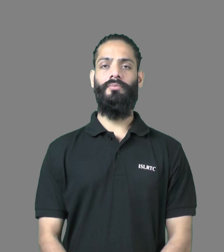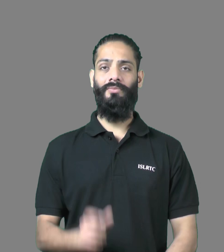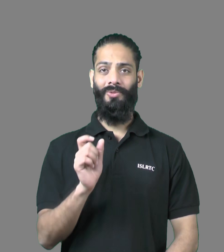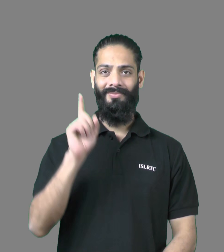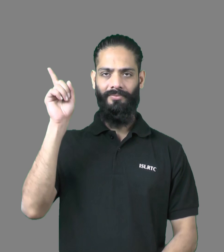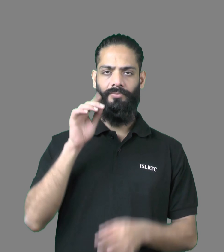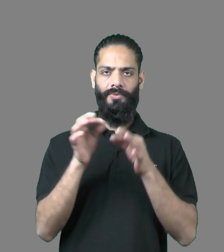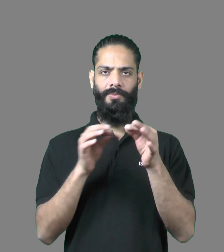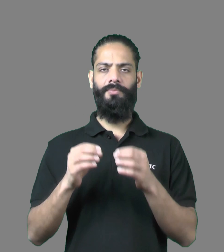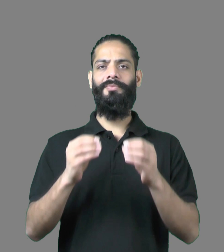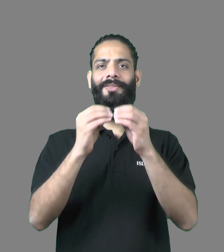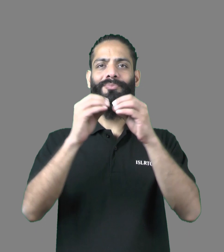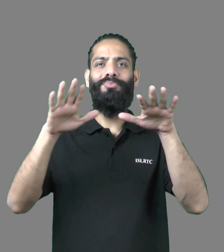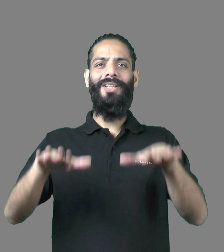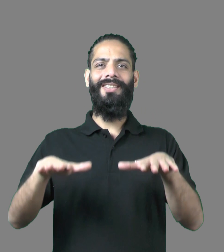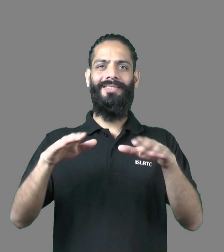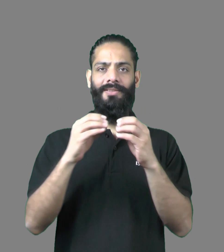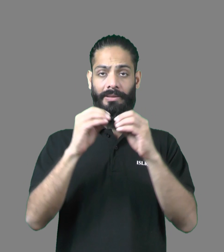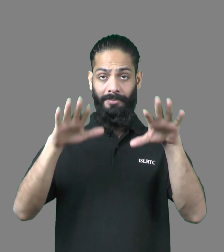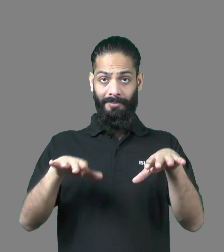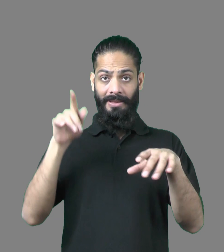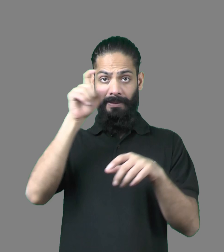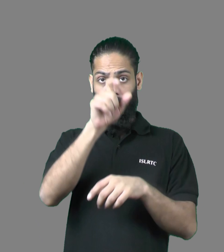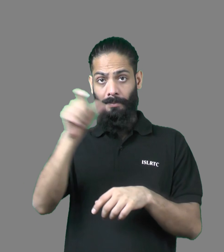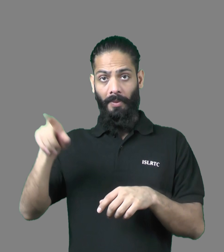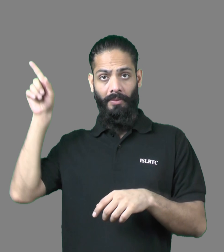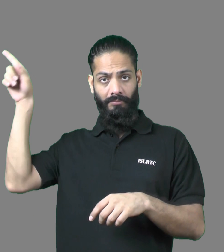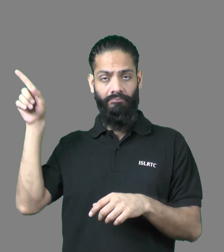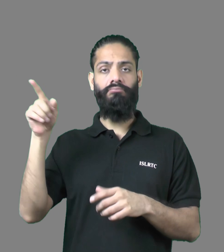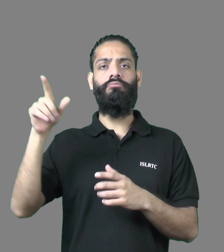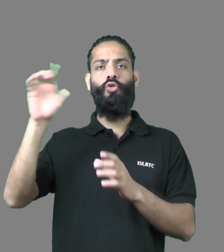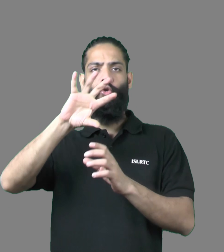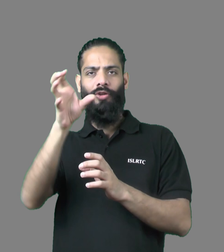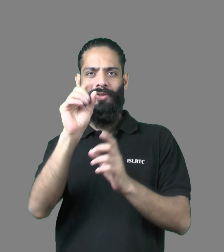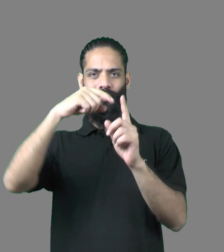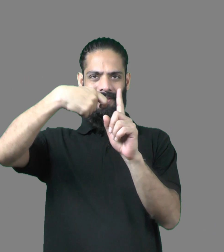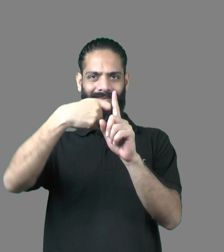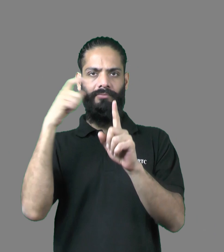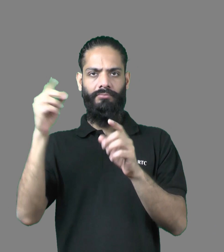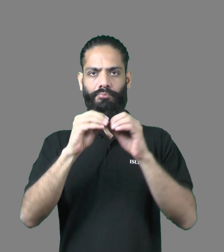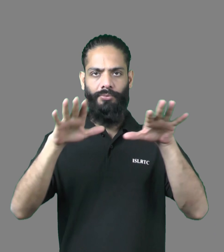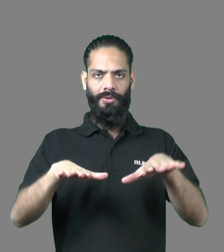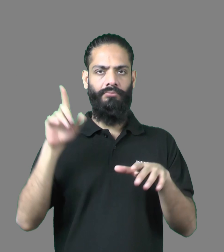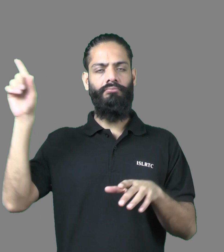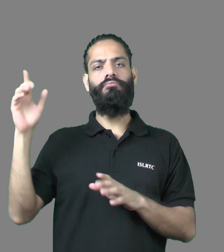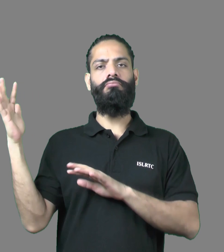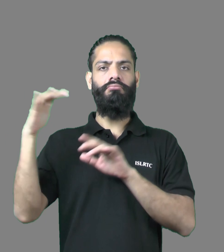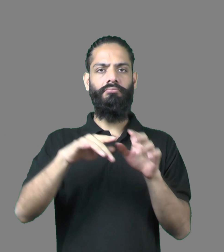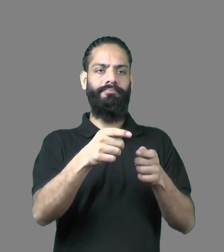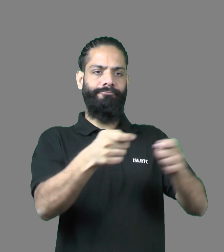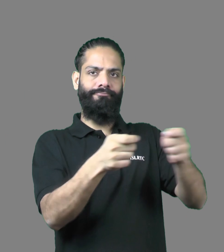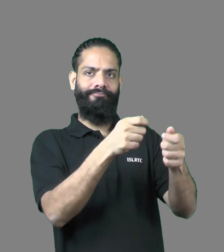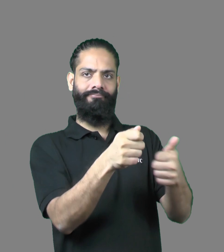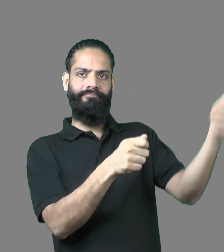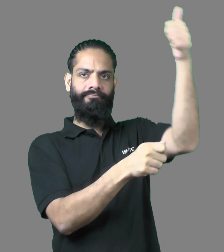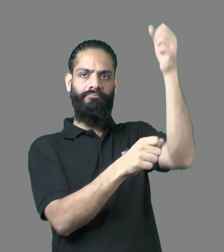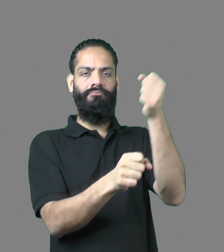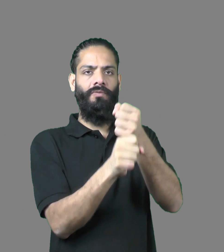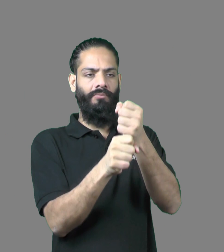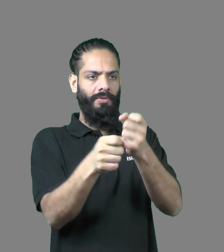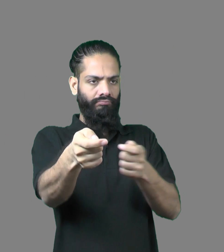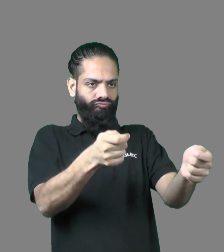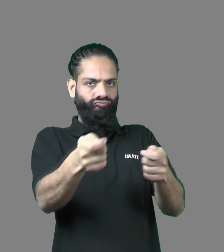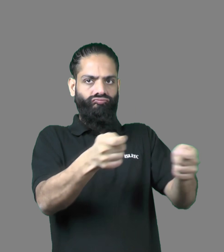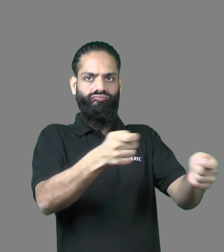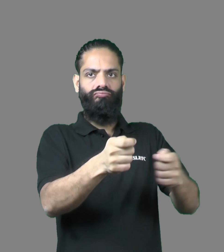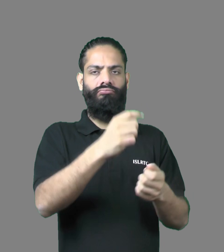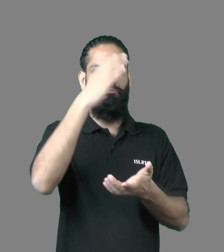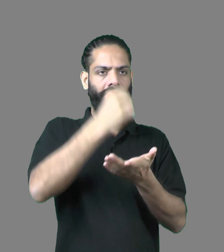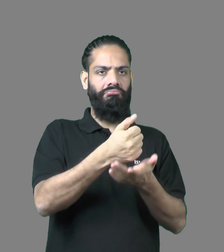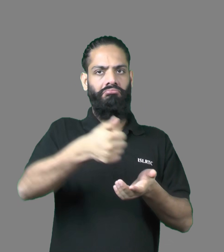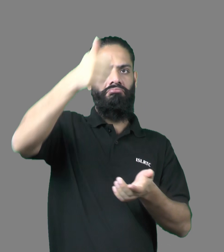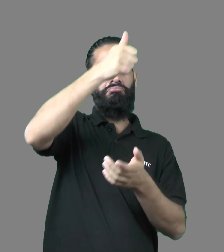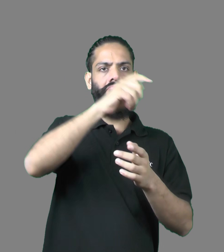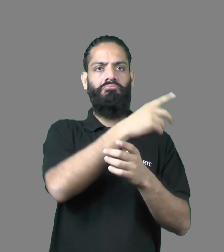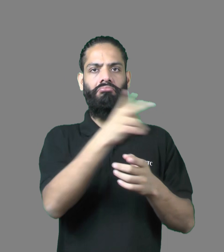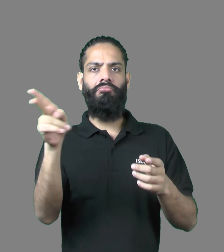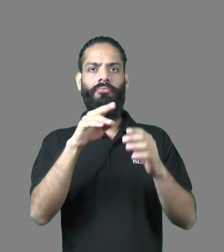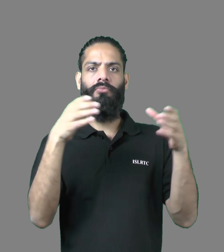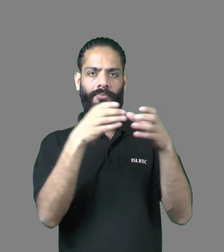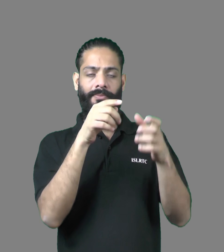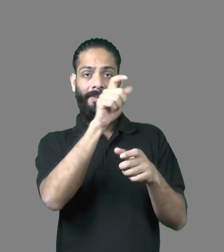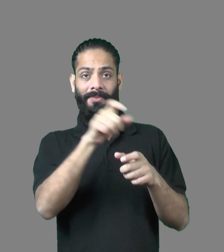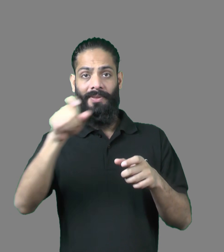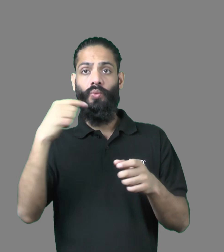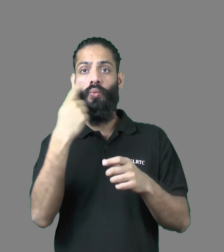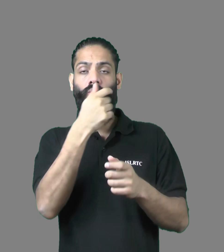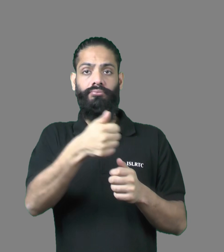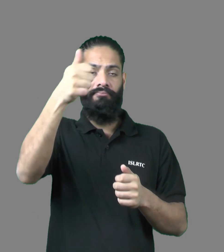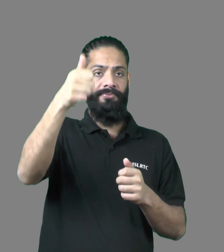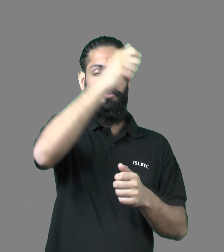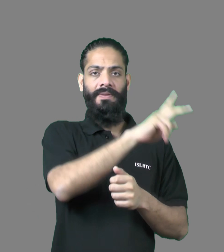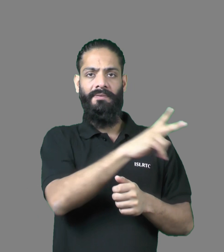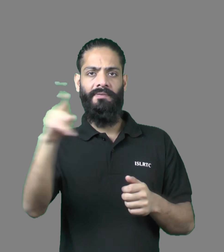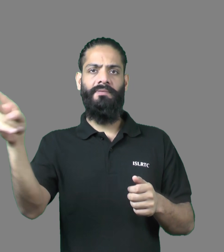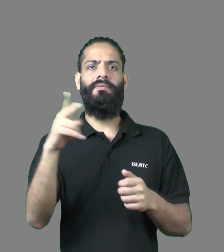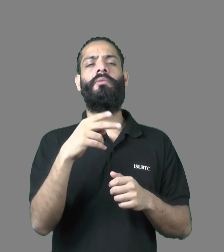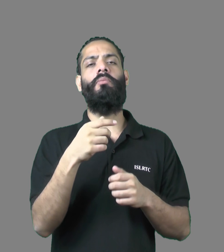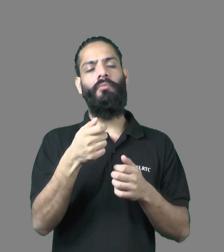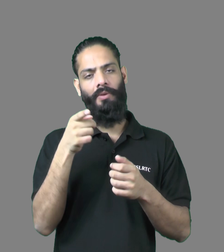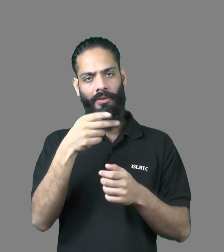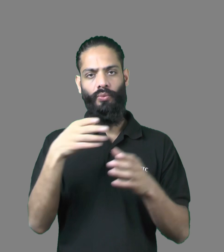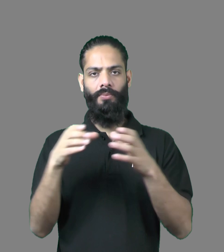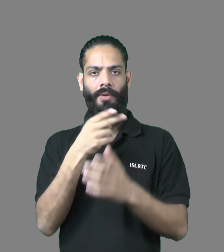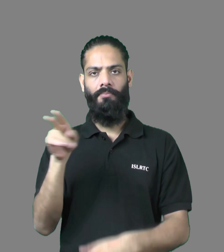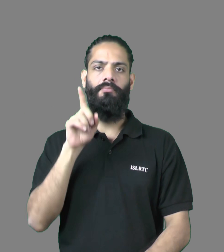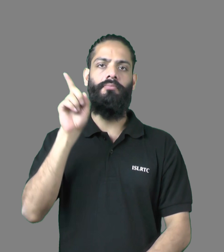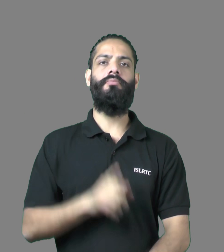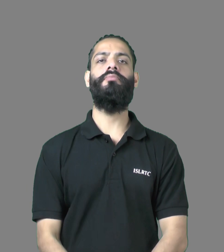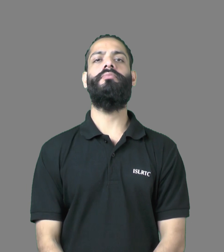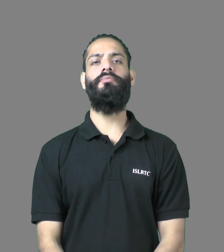British rulers